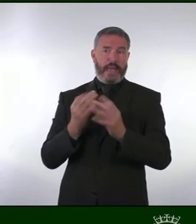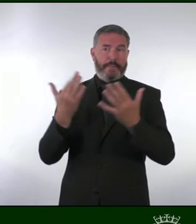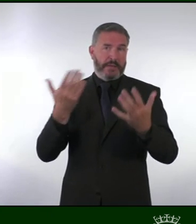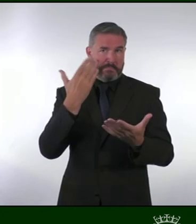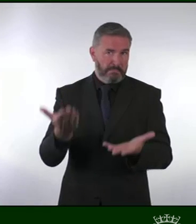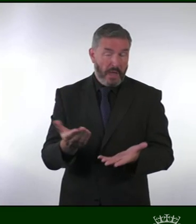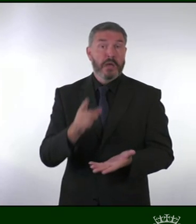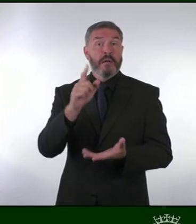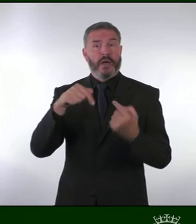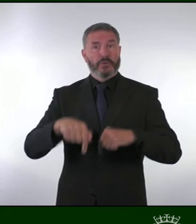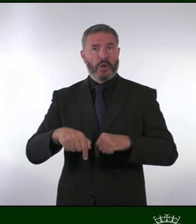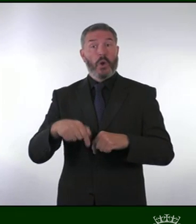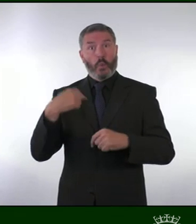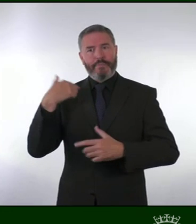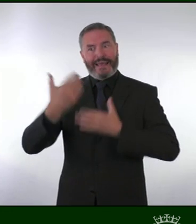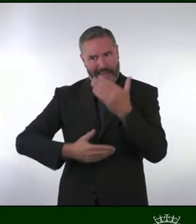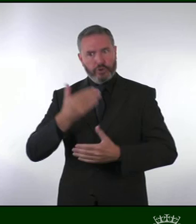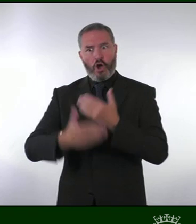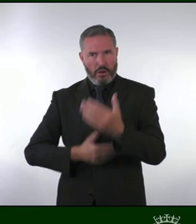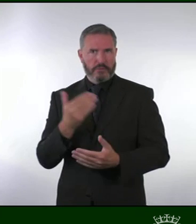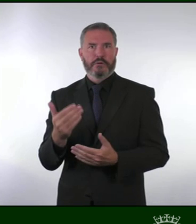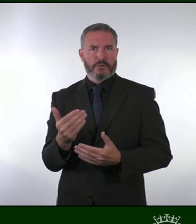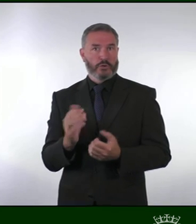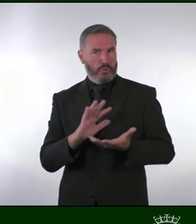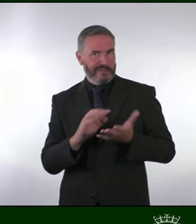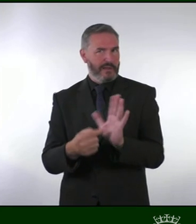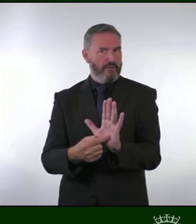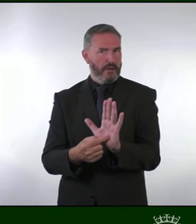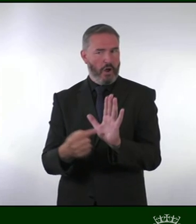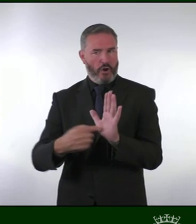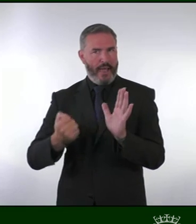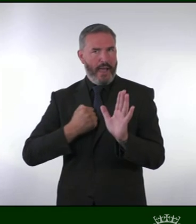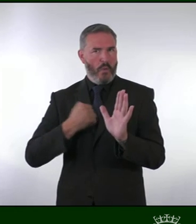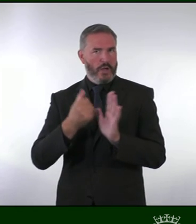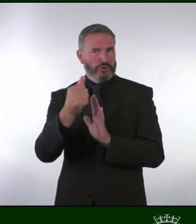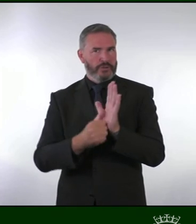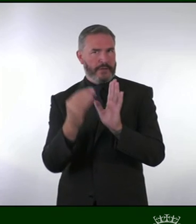We have been getting on consistently with delivering on our agenda.